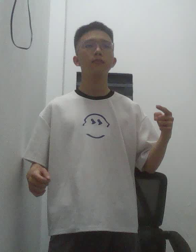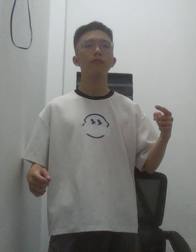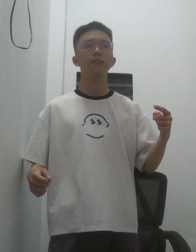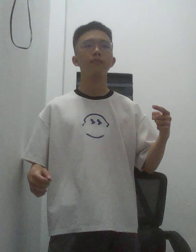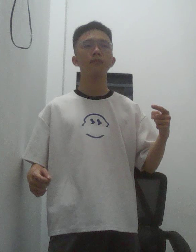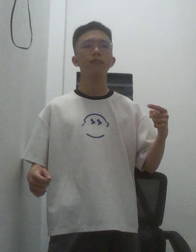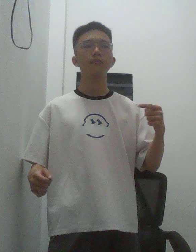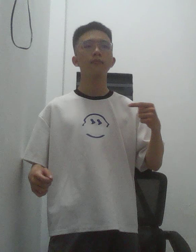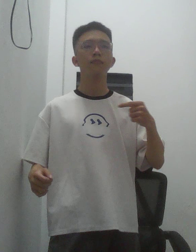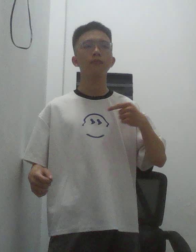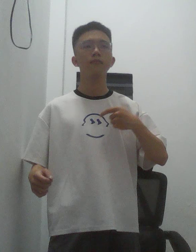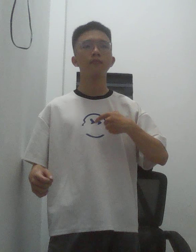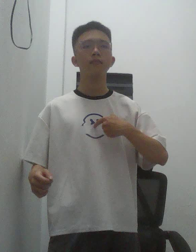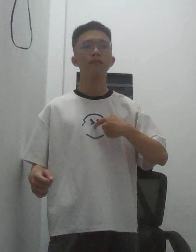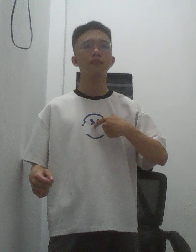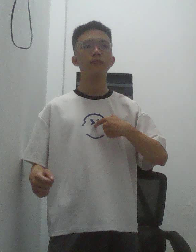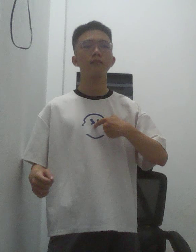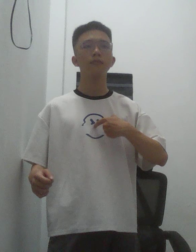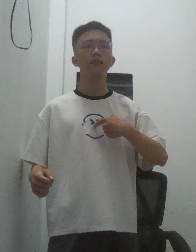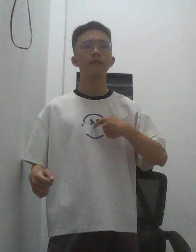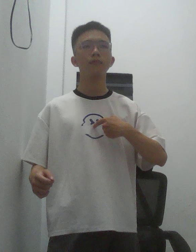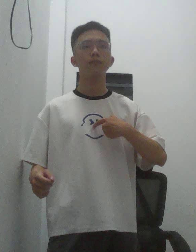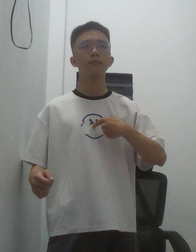toi